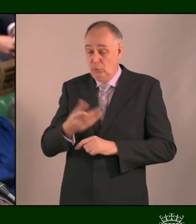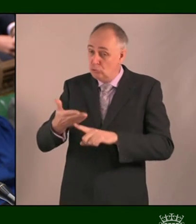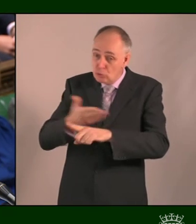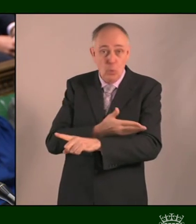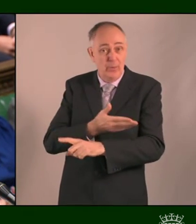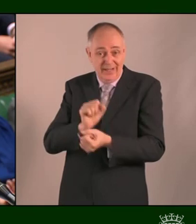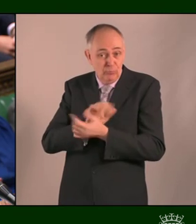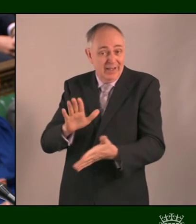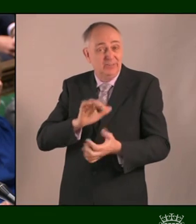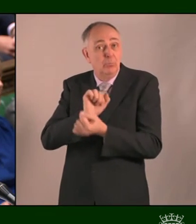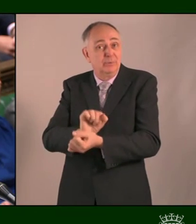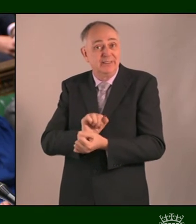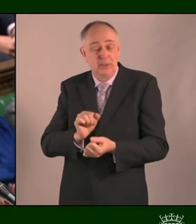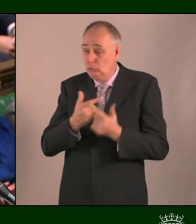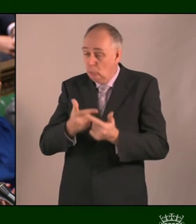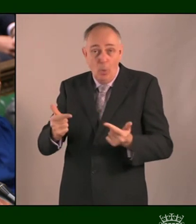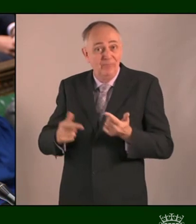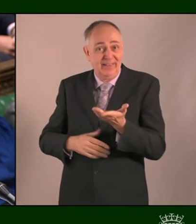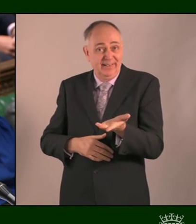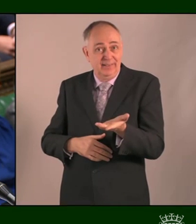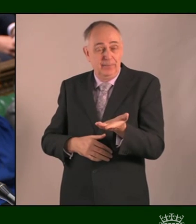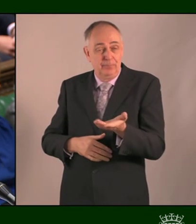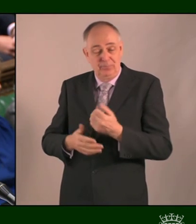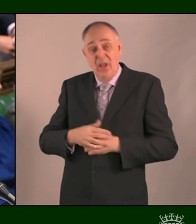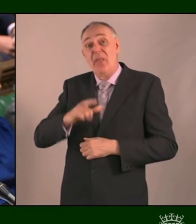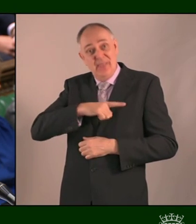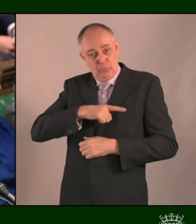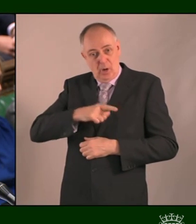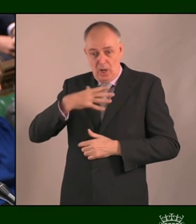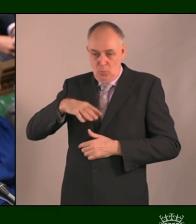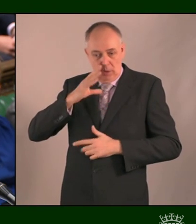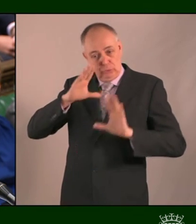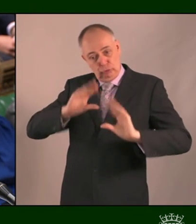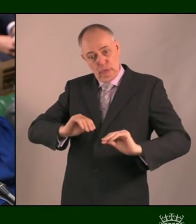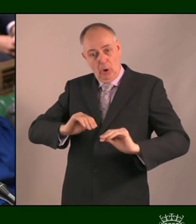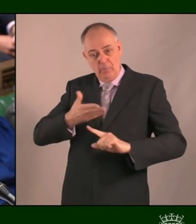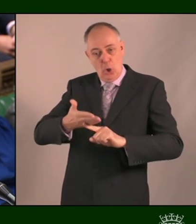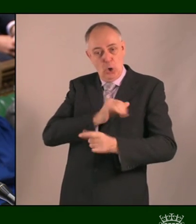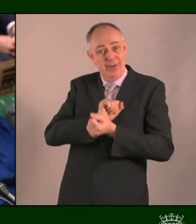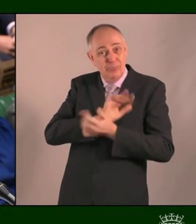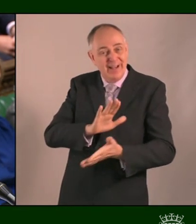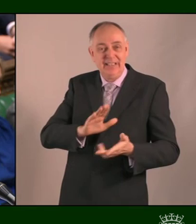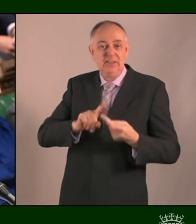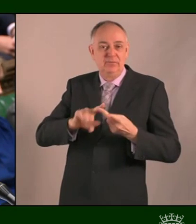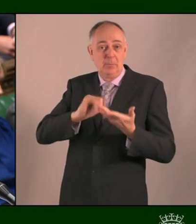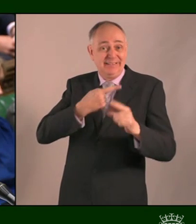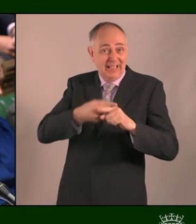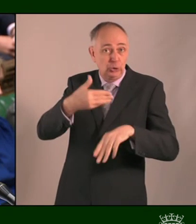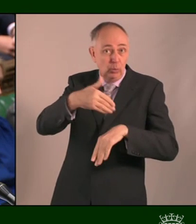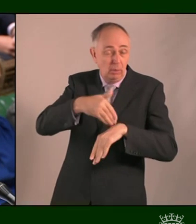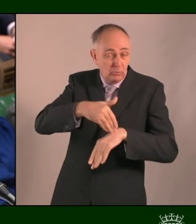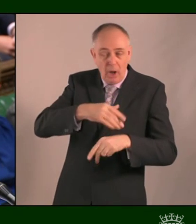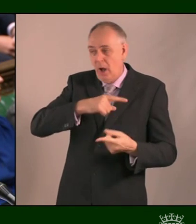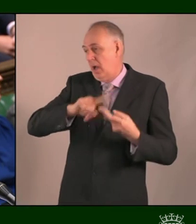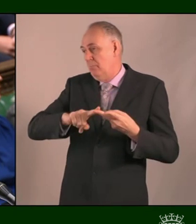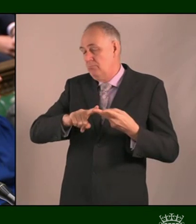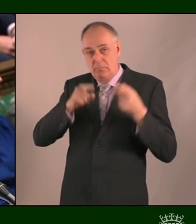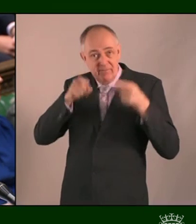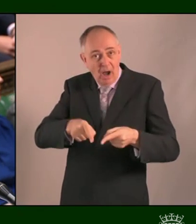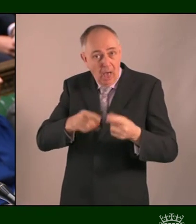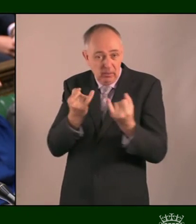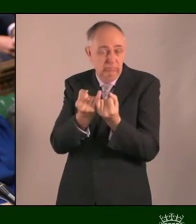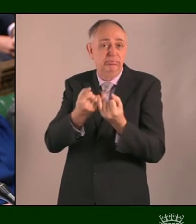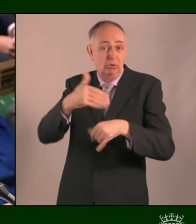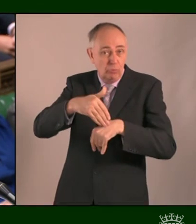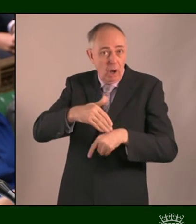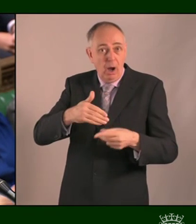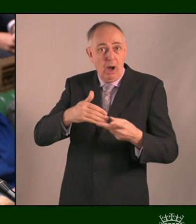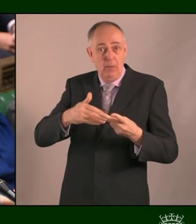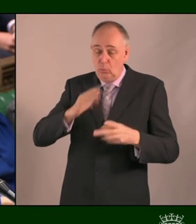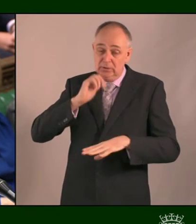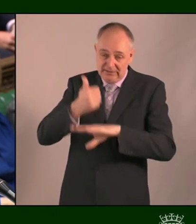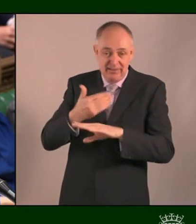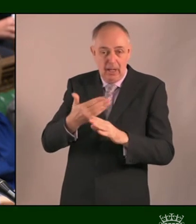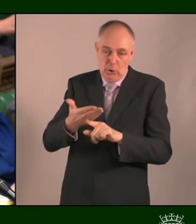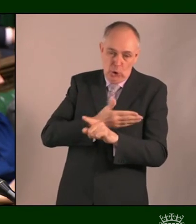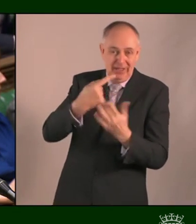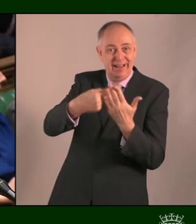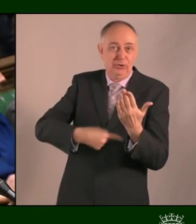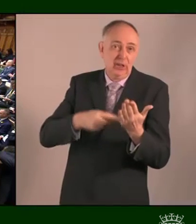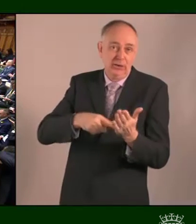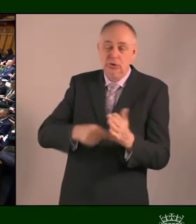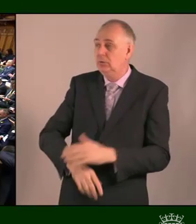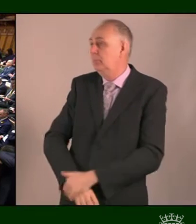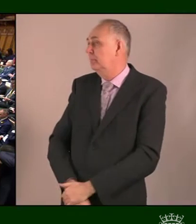That is why we are not only looking into stopping the early release of serious sexual and violent offenders, but have already produced legislation to stop the early release of terrorist offenders.